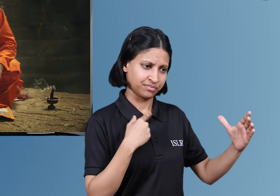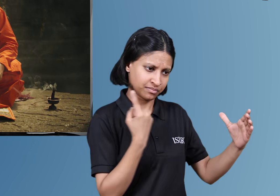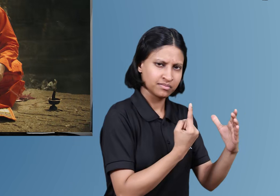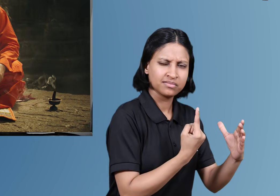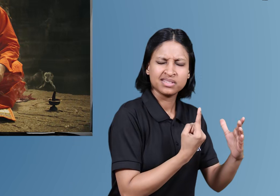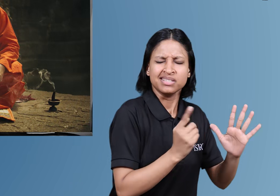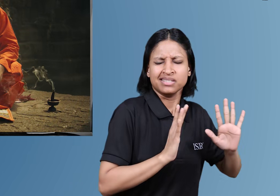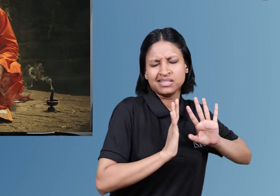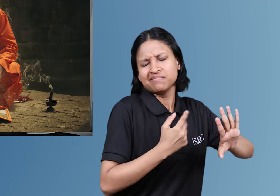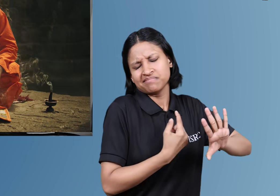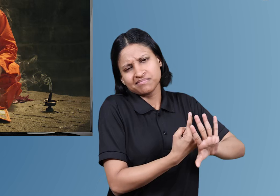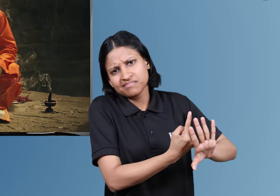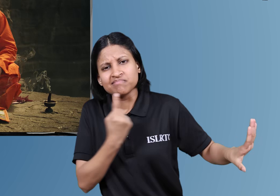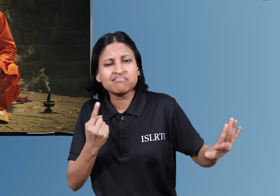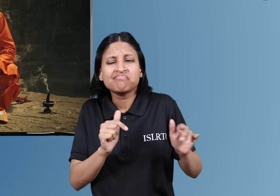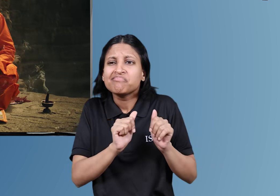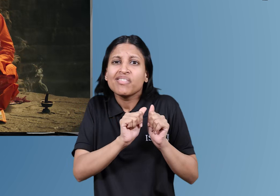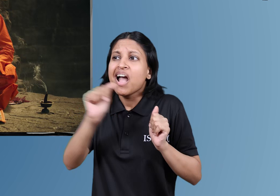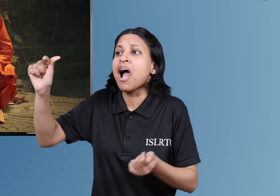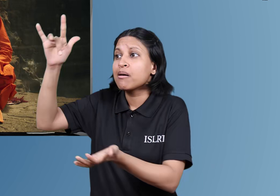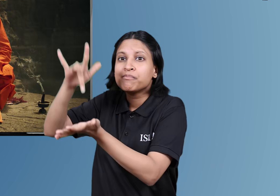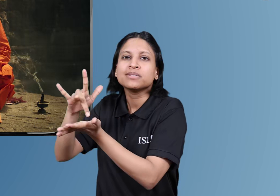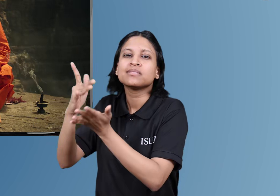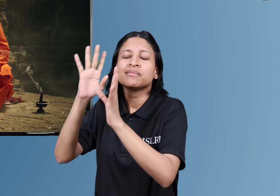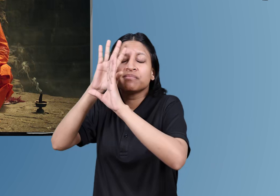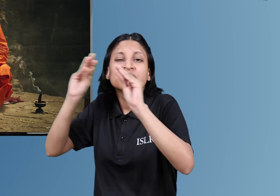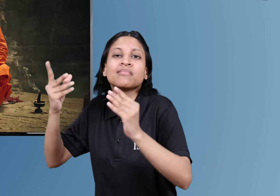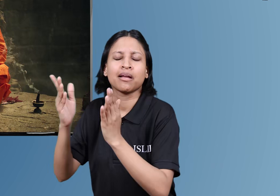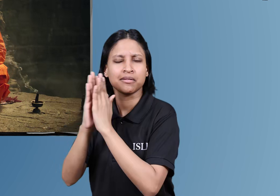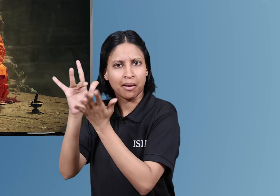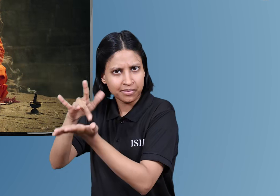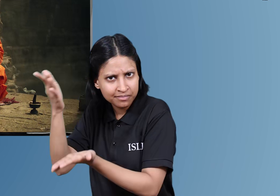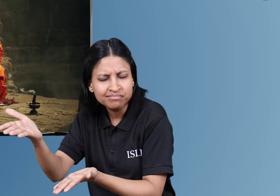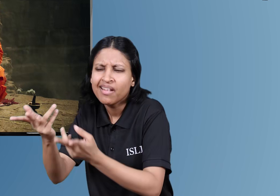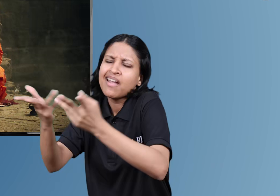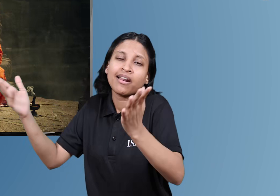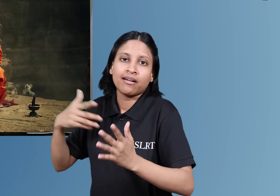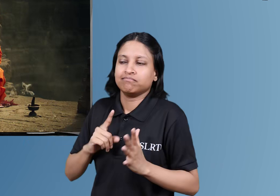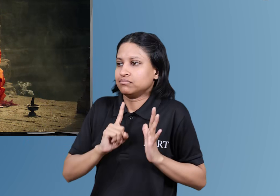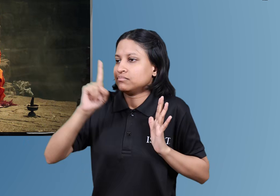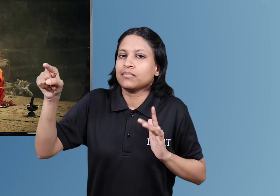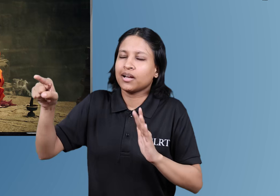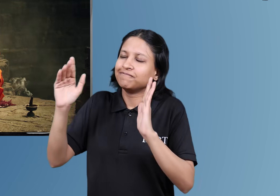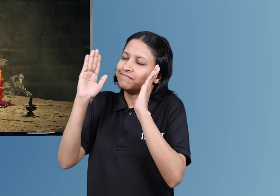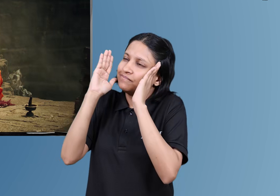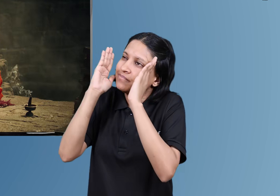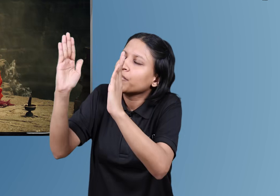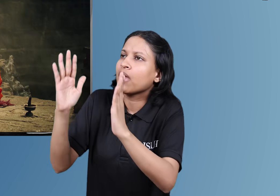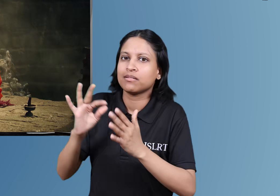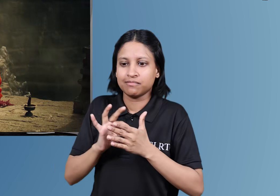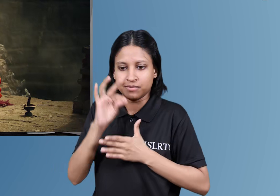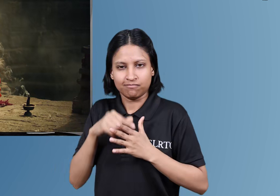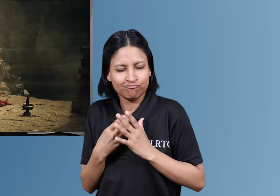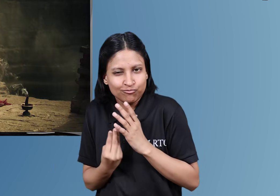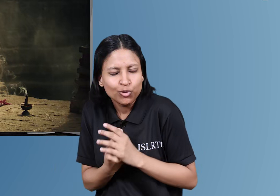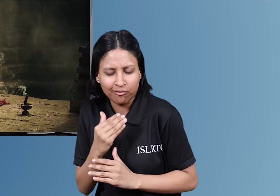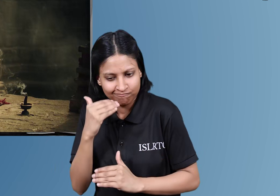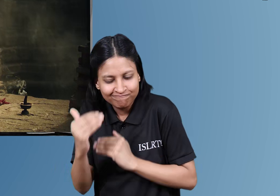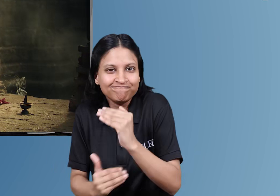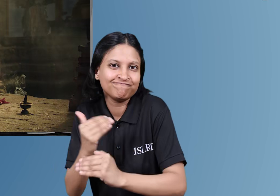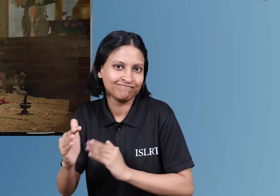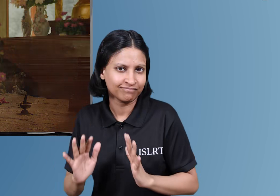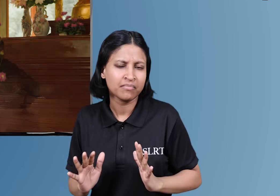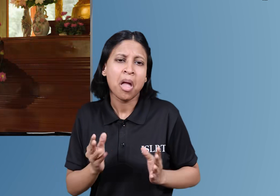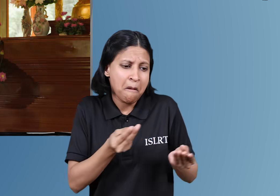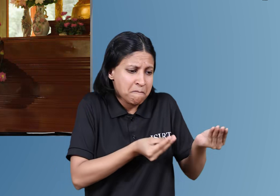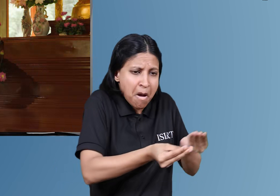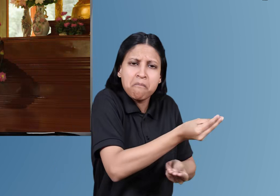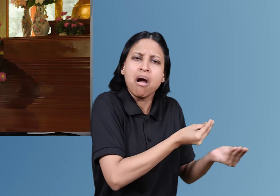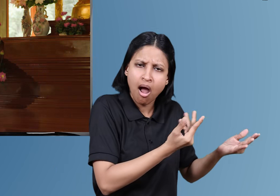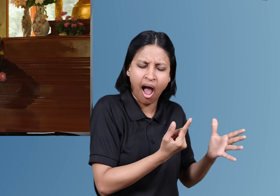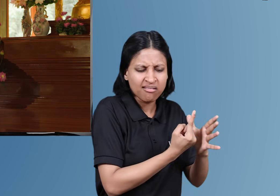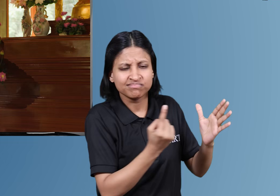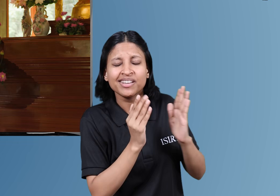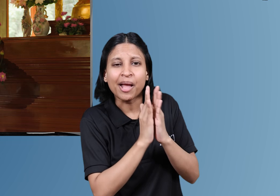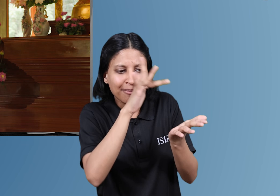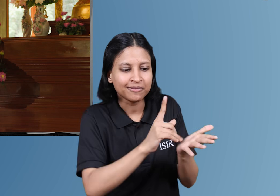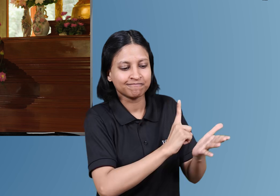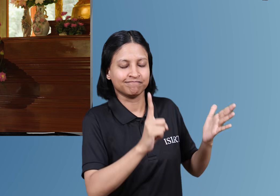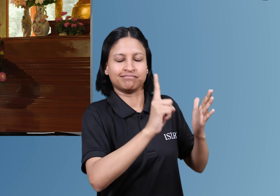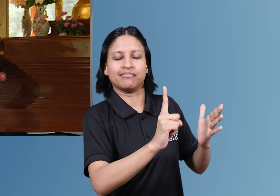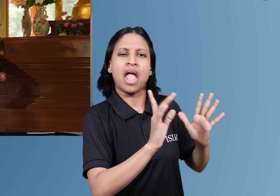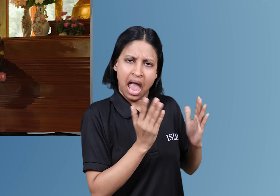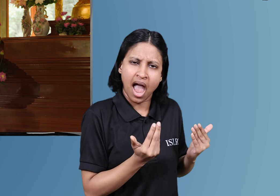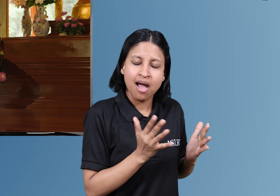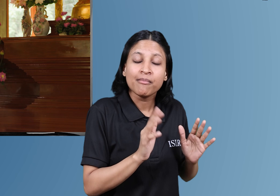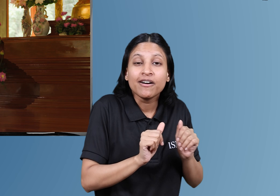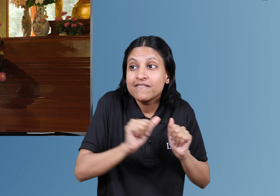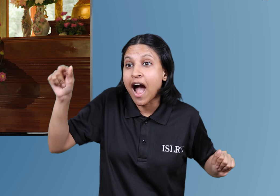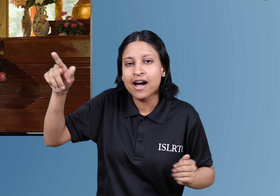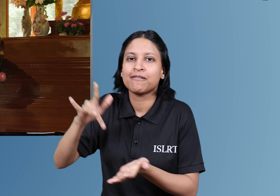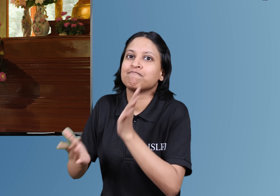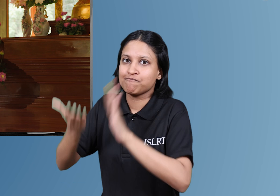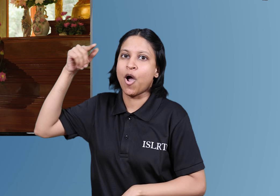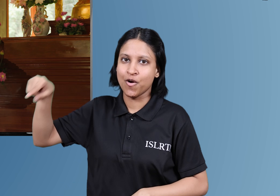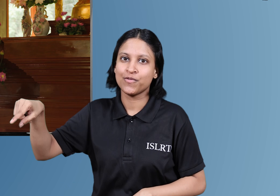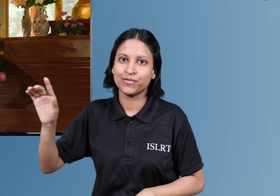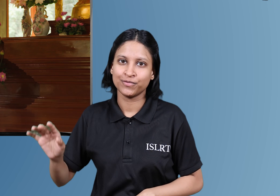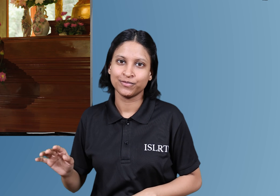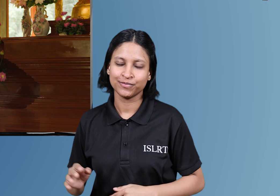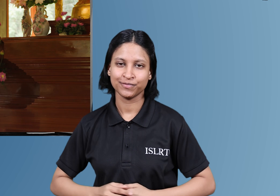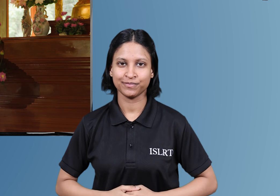Edomites are individuals who choose to seclude themselves from society to focus on God and pursue spiritual growth. They often live in temples, but more often dwell in isolated remote areas.